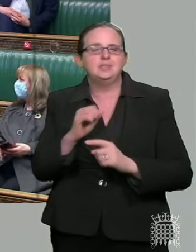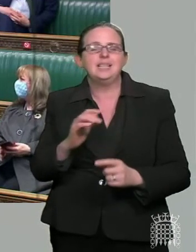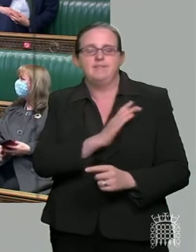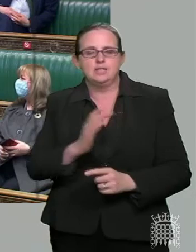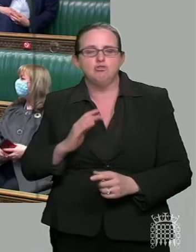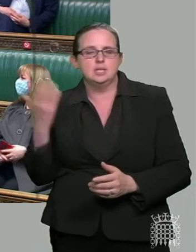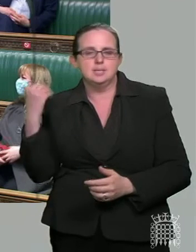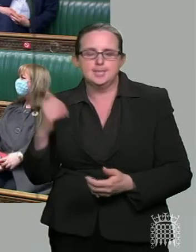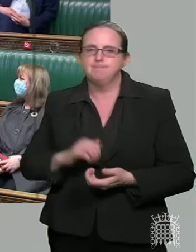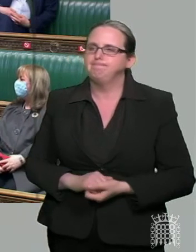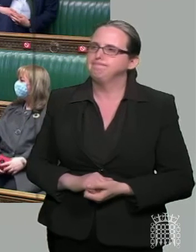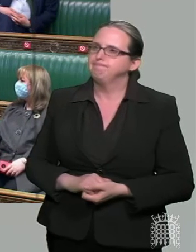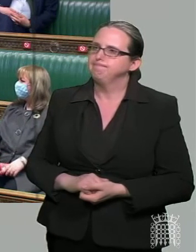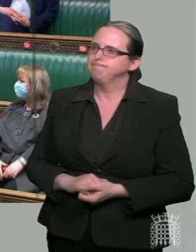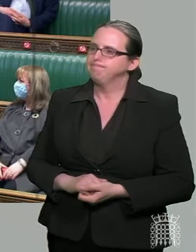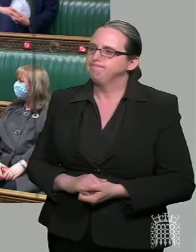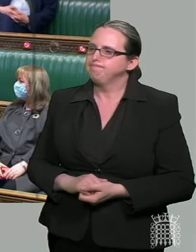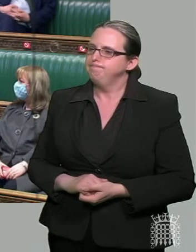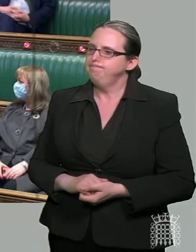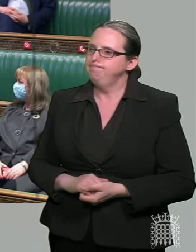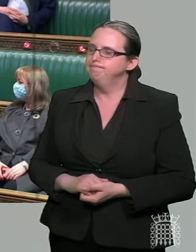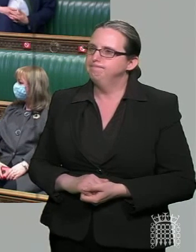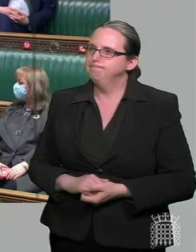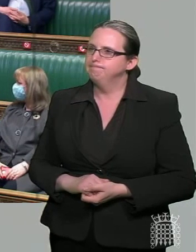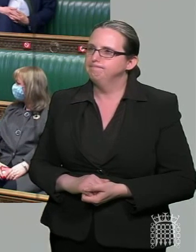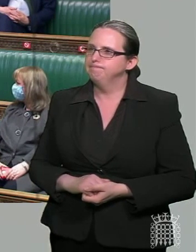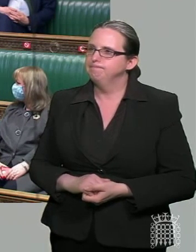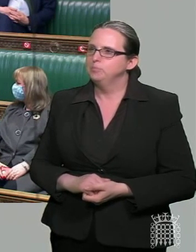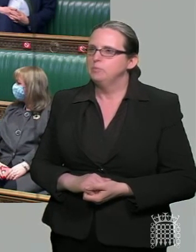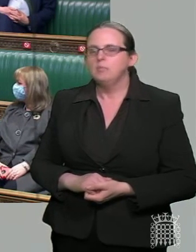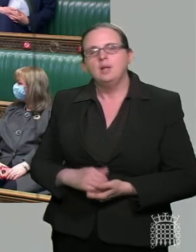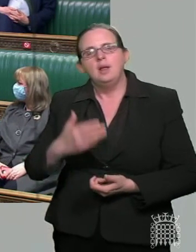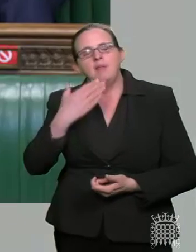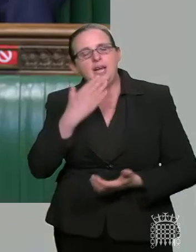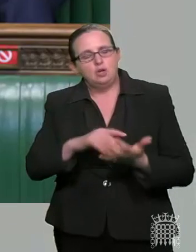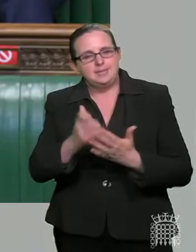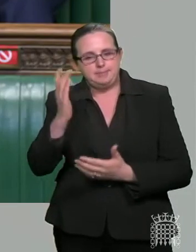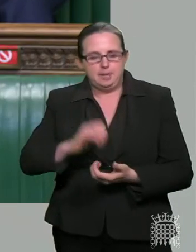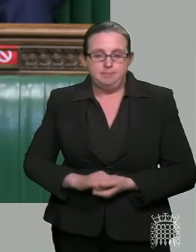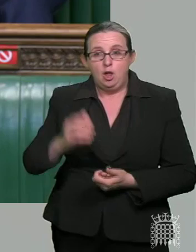There were no new measures in the Queen’s Speech to tackle youth unemployment.